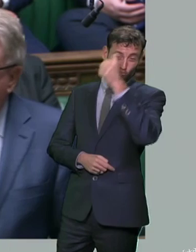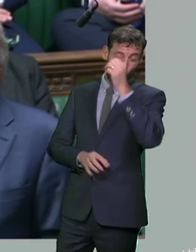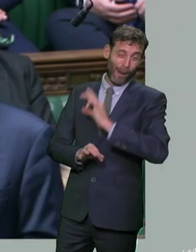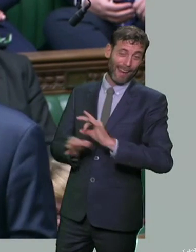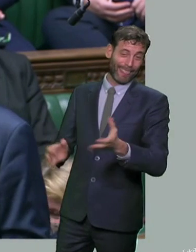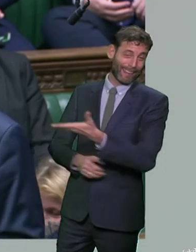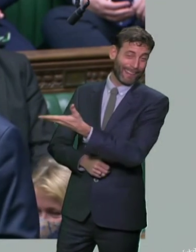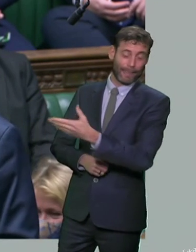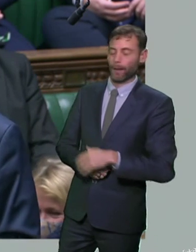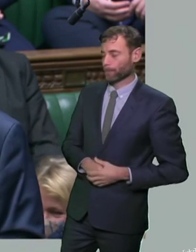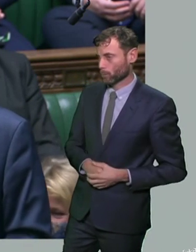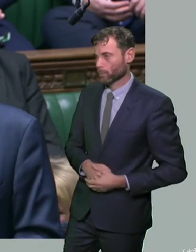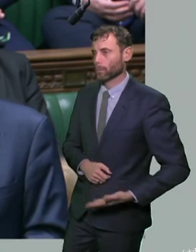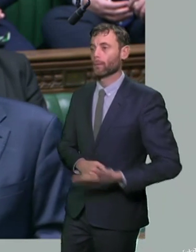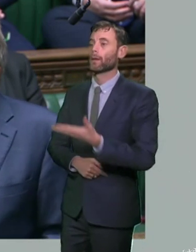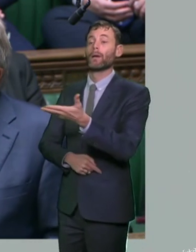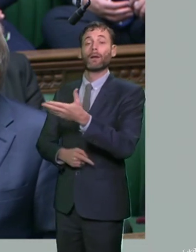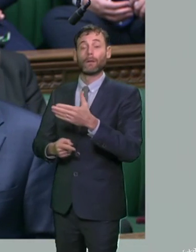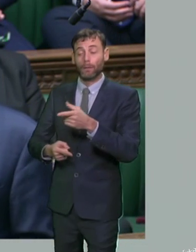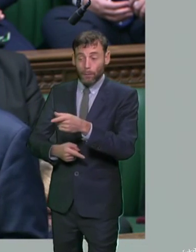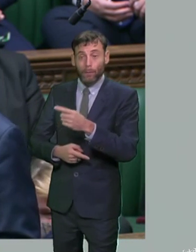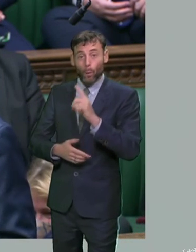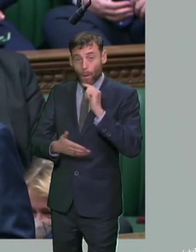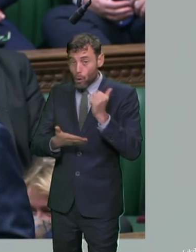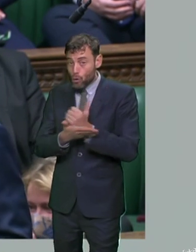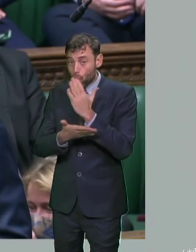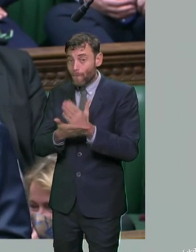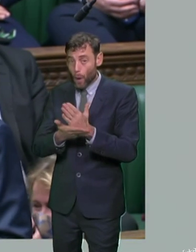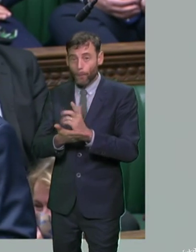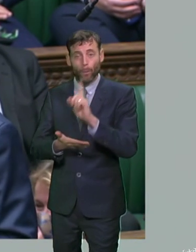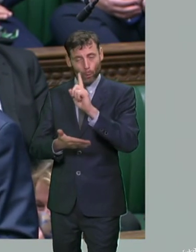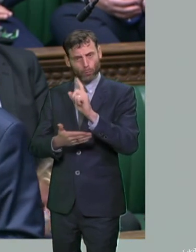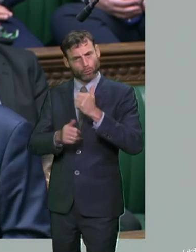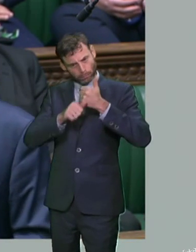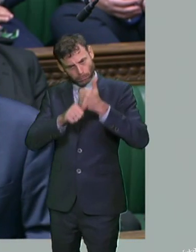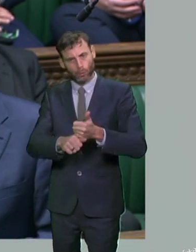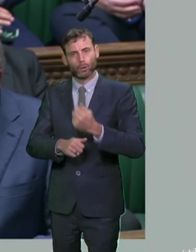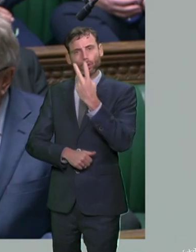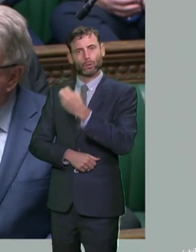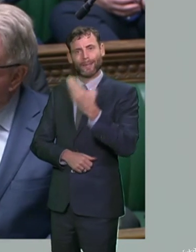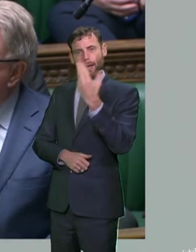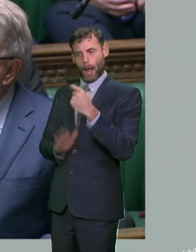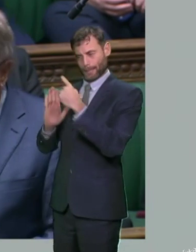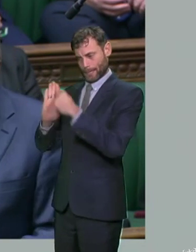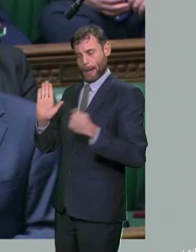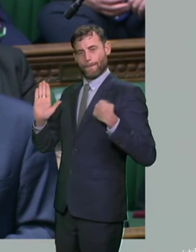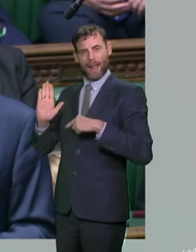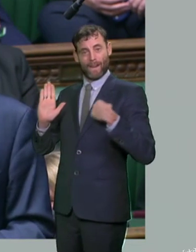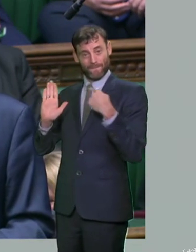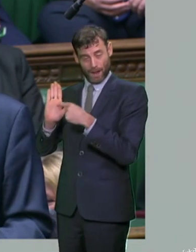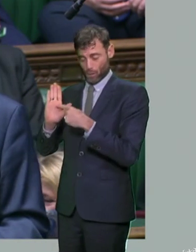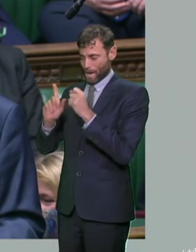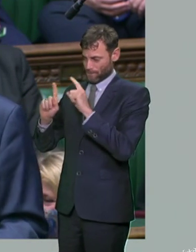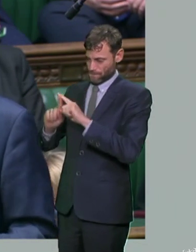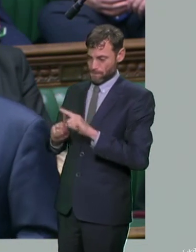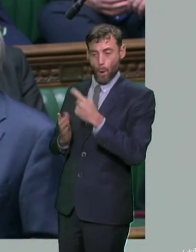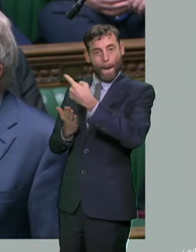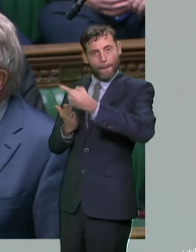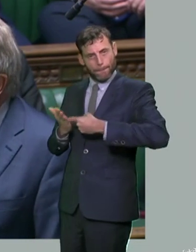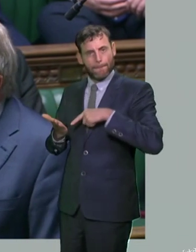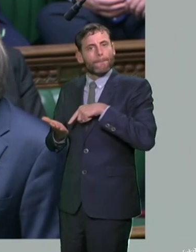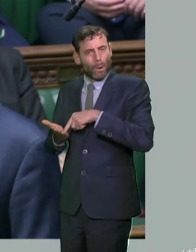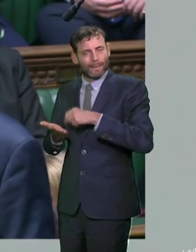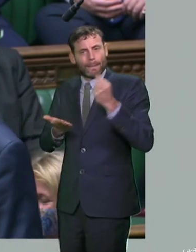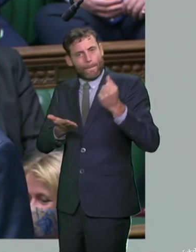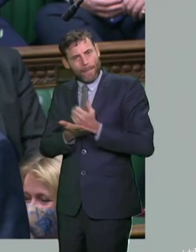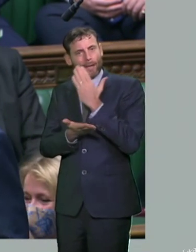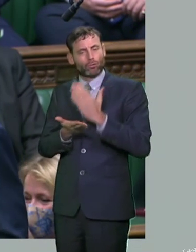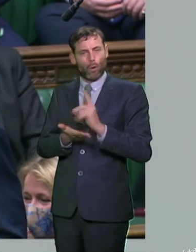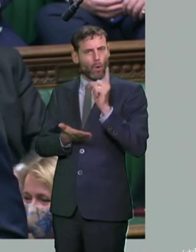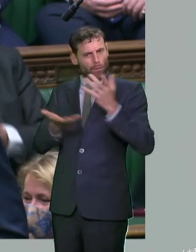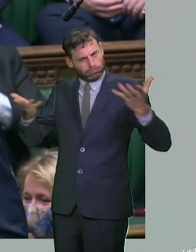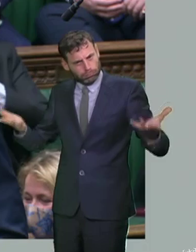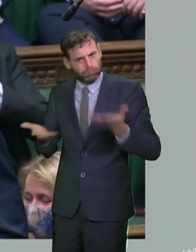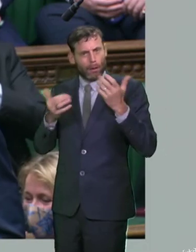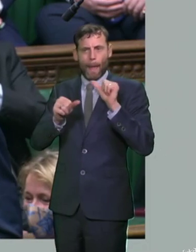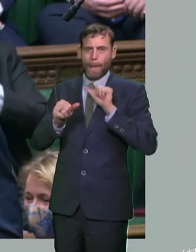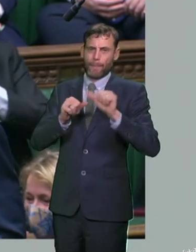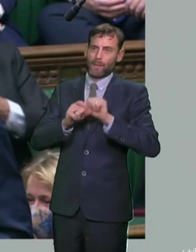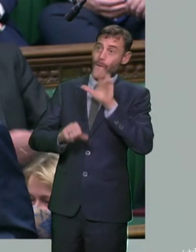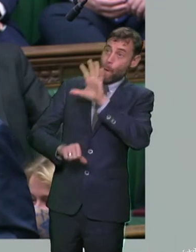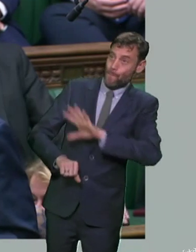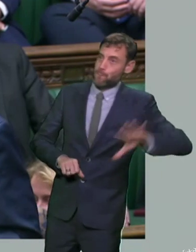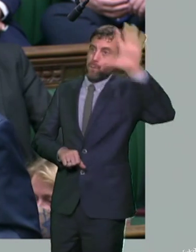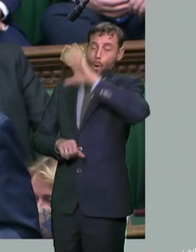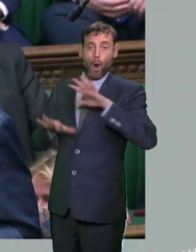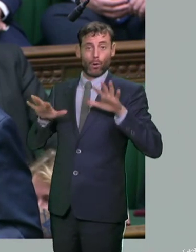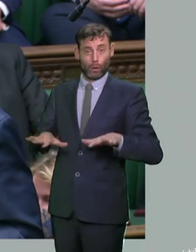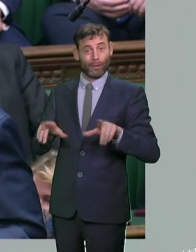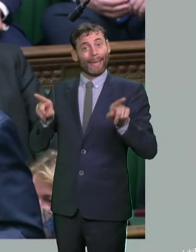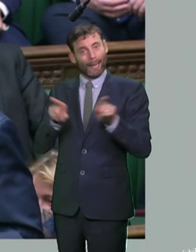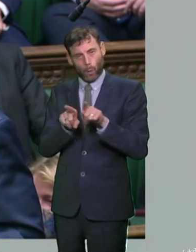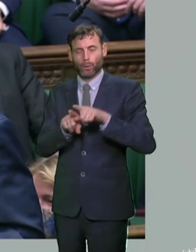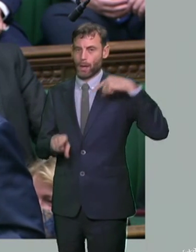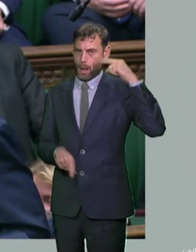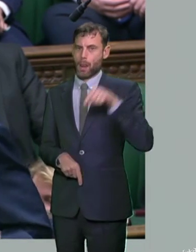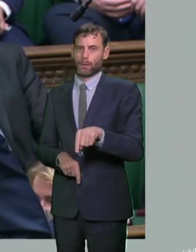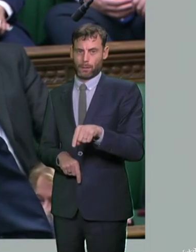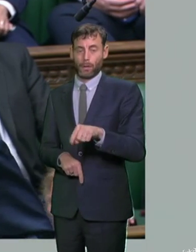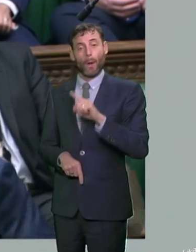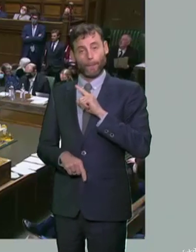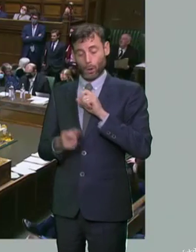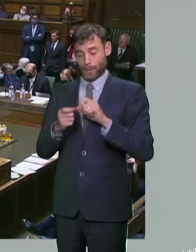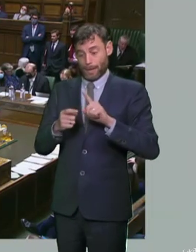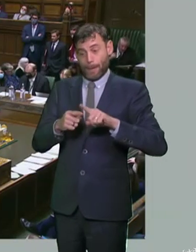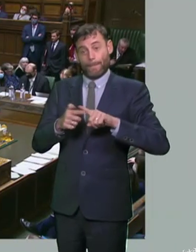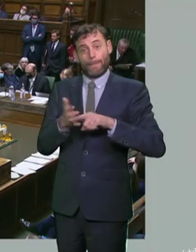Will my right honourable Friend confirm that he will continue to implement our 2019 manifesto by implementing policies to ensure that we build up better for the whole country, including London, as that is what the electors in Bexley want?